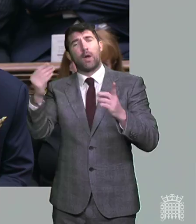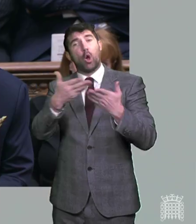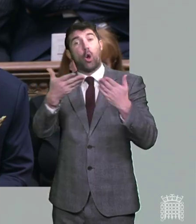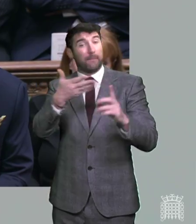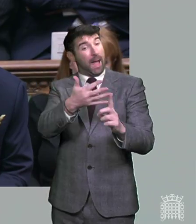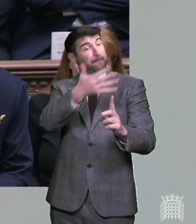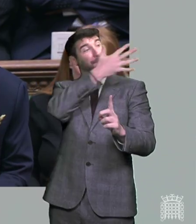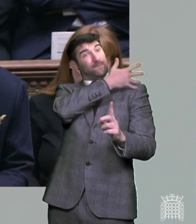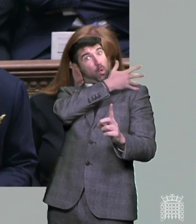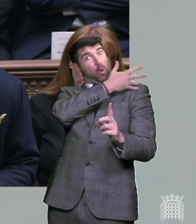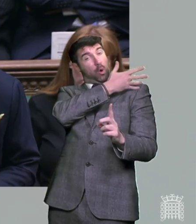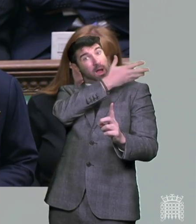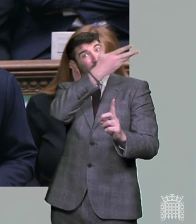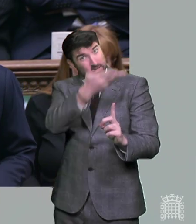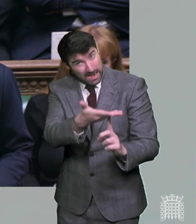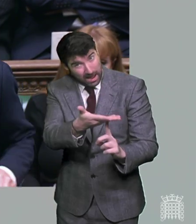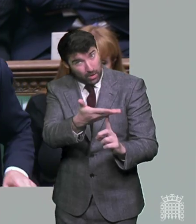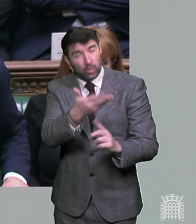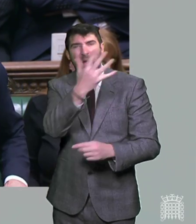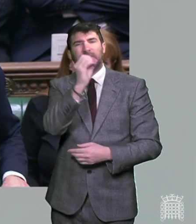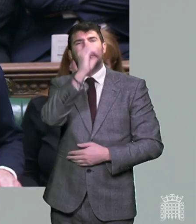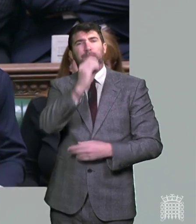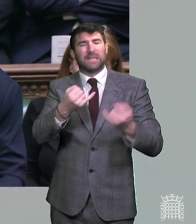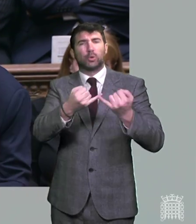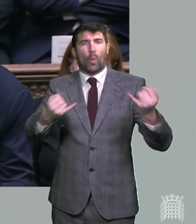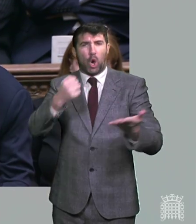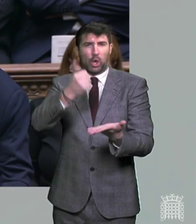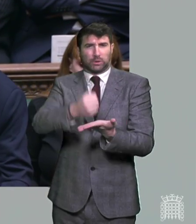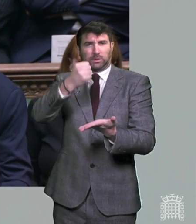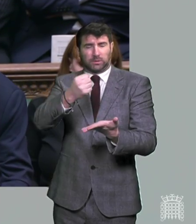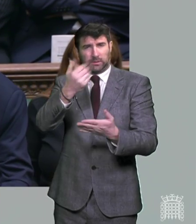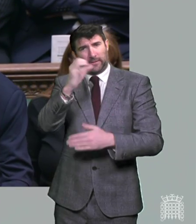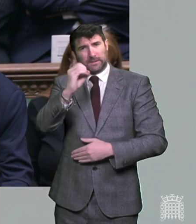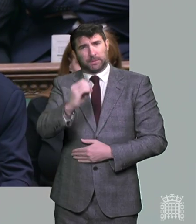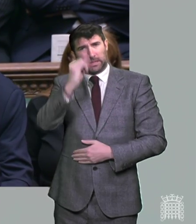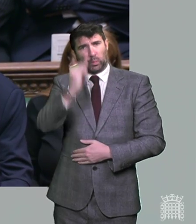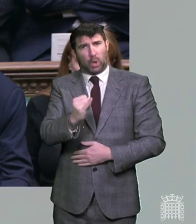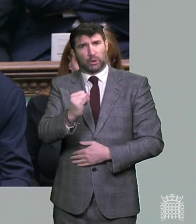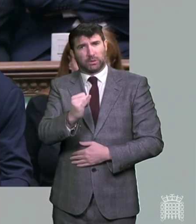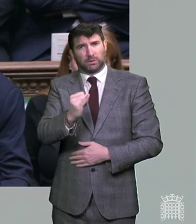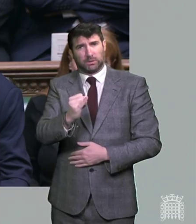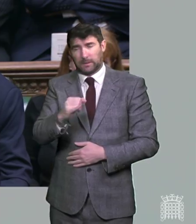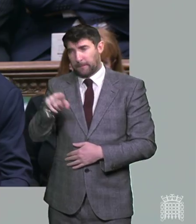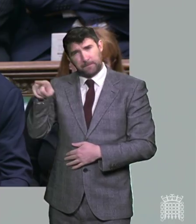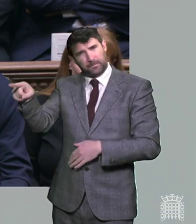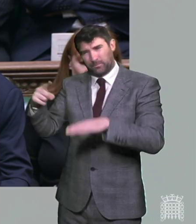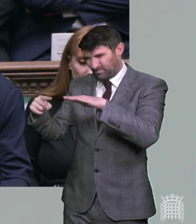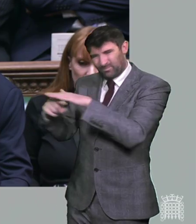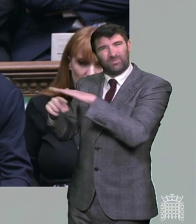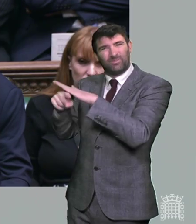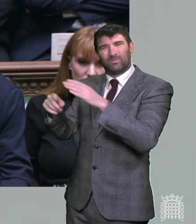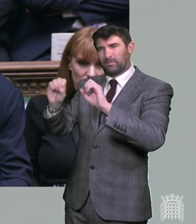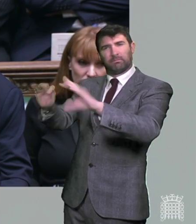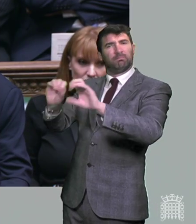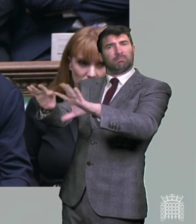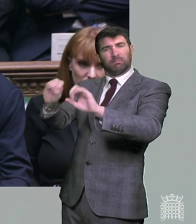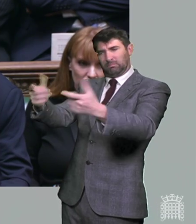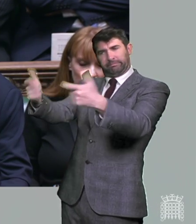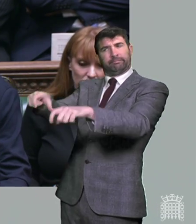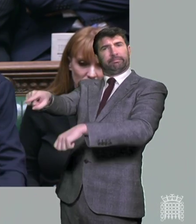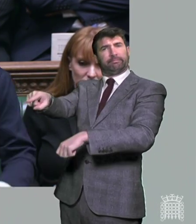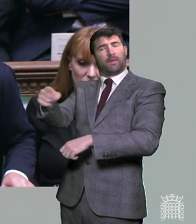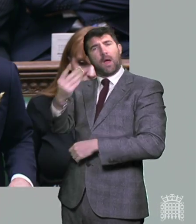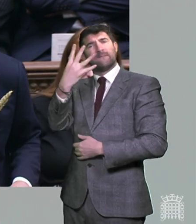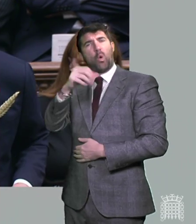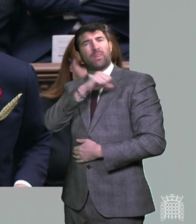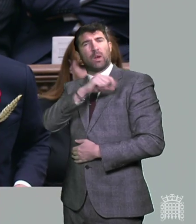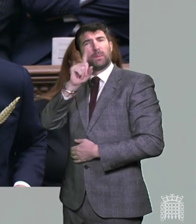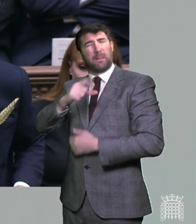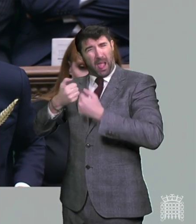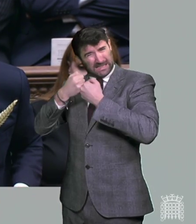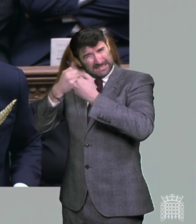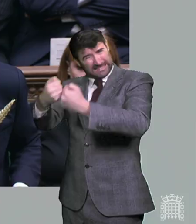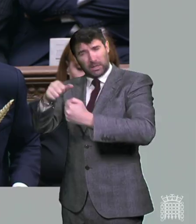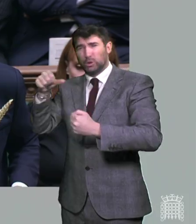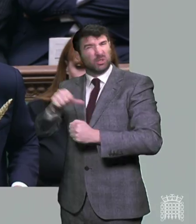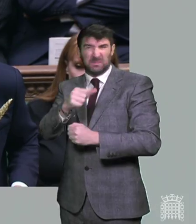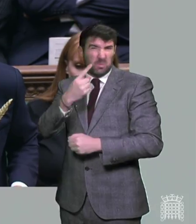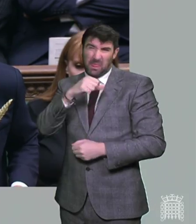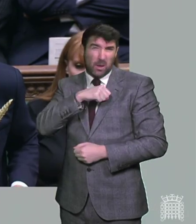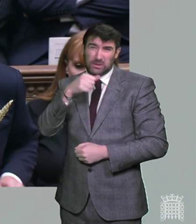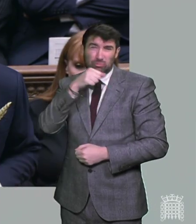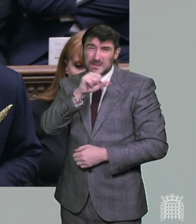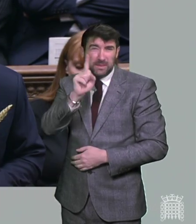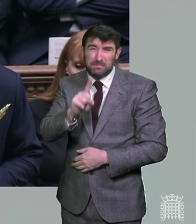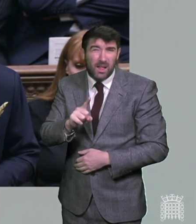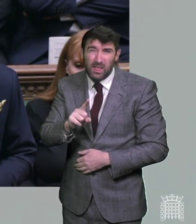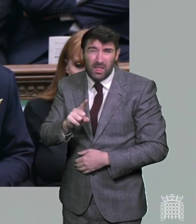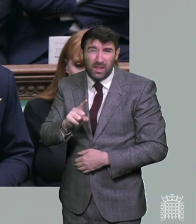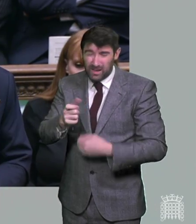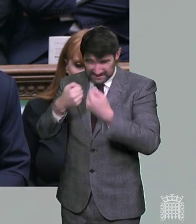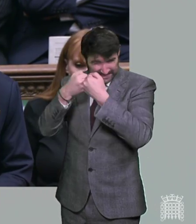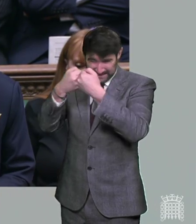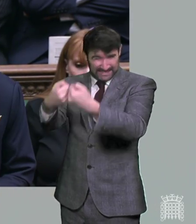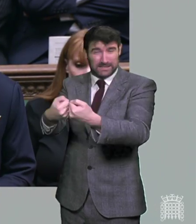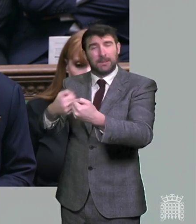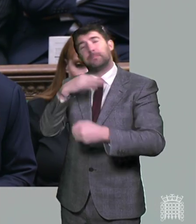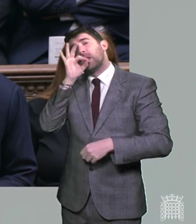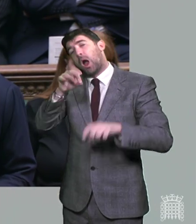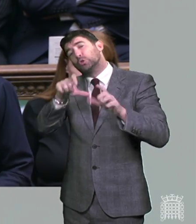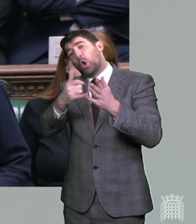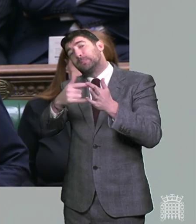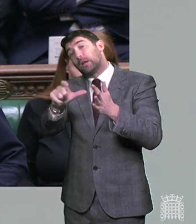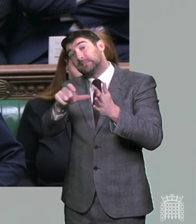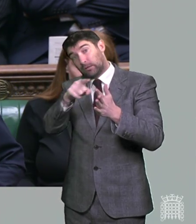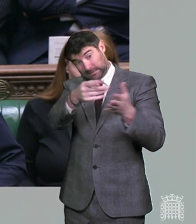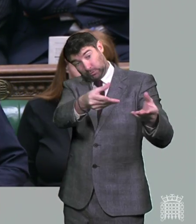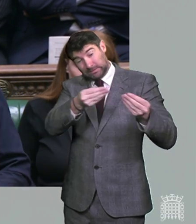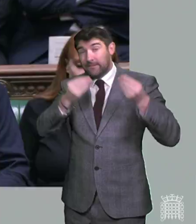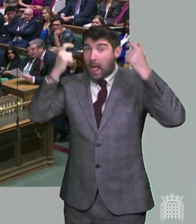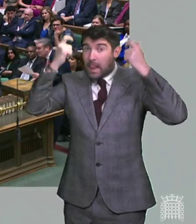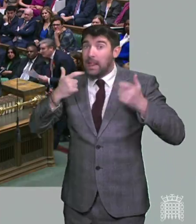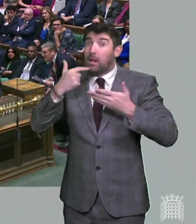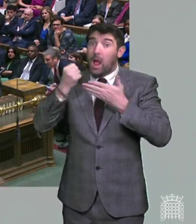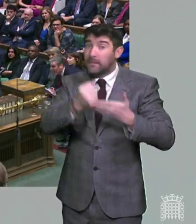That is why the system is broken. There are 4,000 people at the Manston air force base, which is massively overcrowded and all sorts of diseases are breaking out, so did the Home Secretary receive legal advice that she should move people out—yes or no?